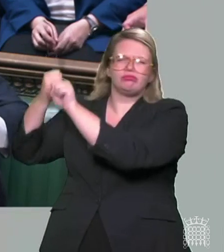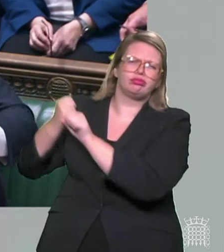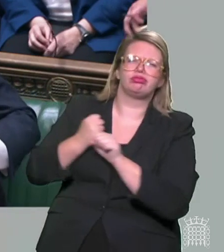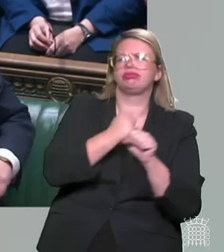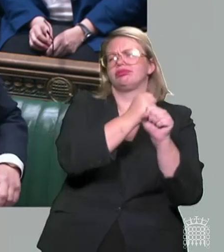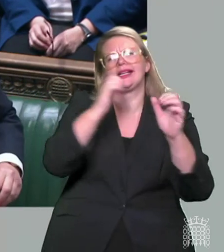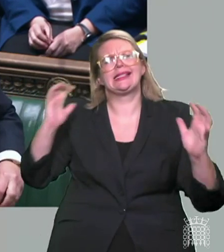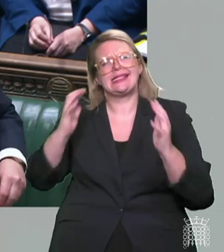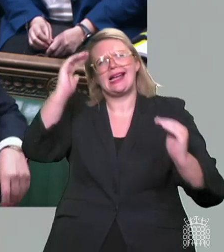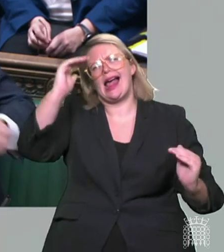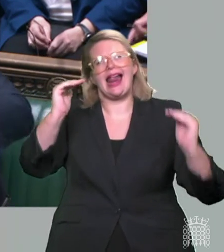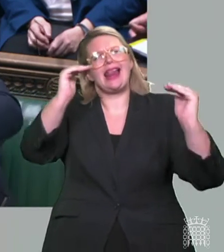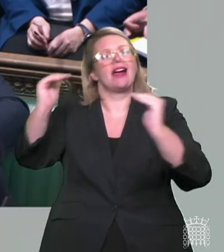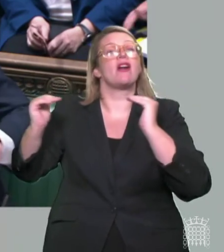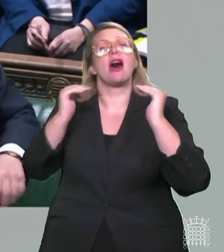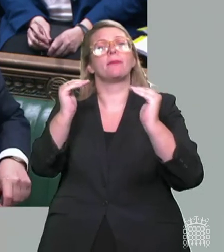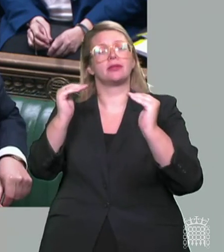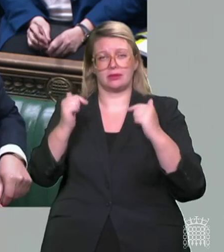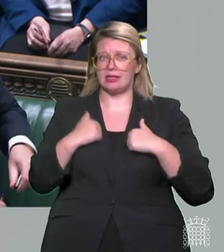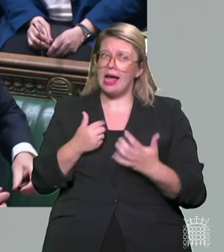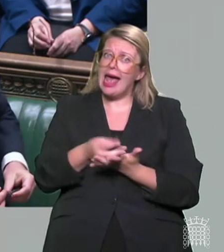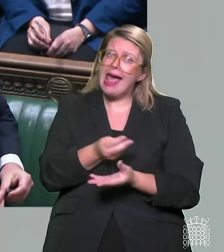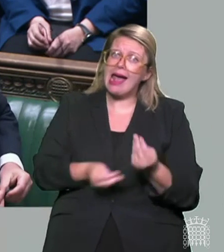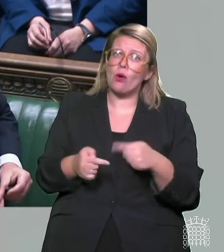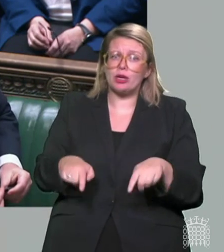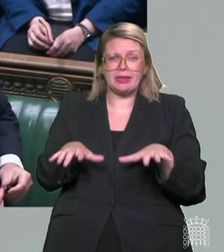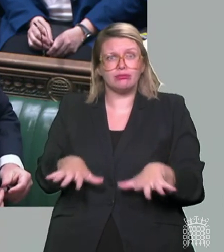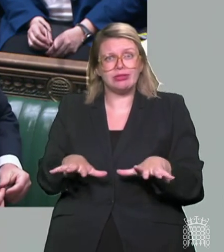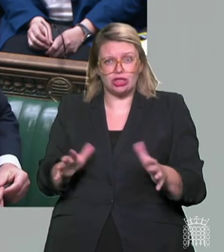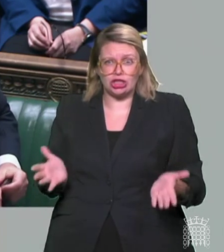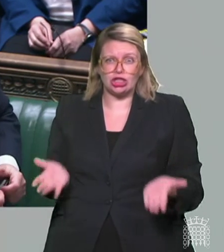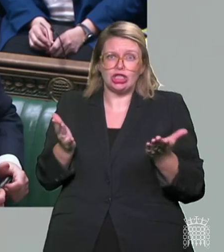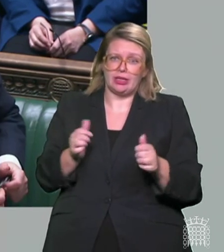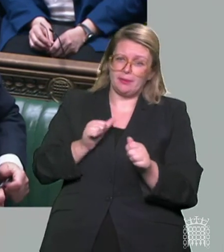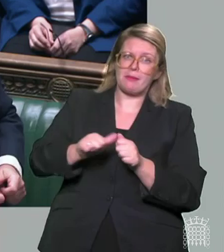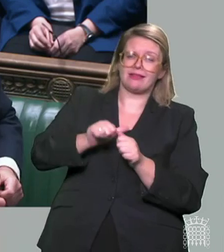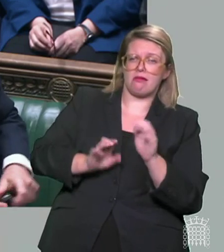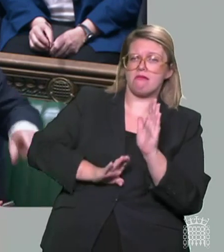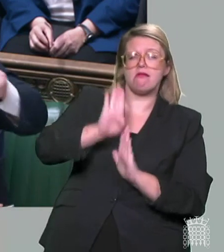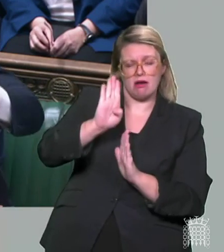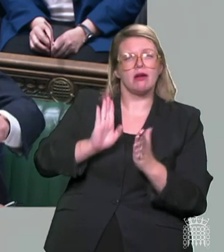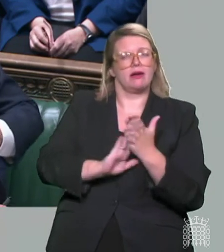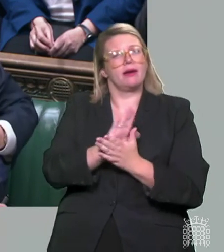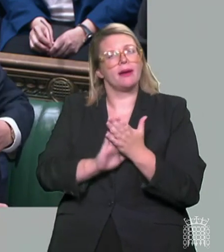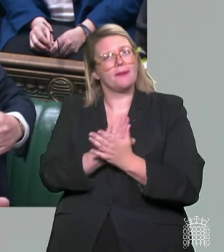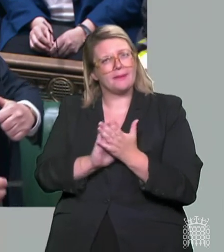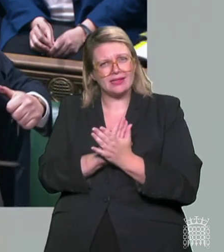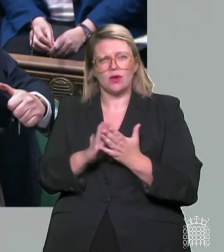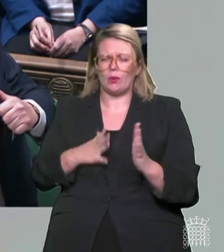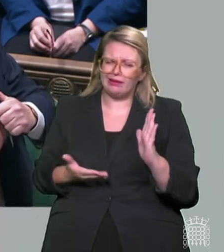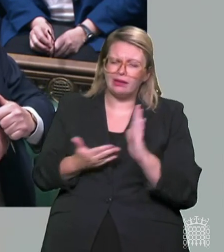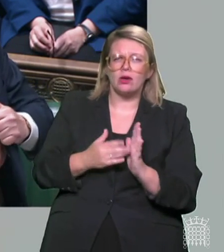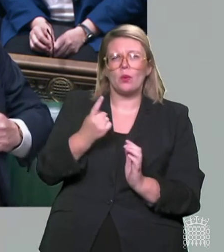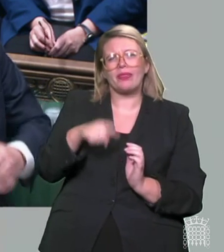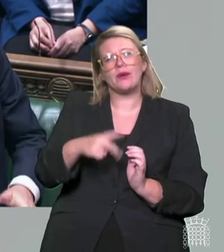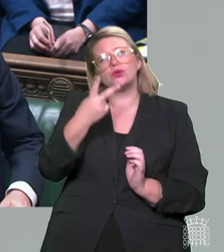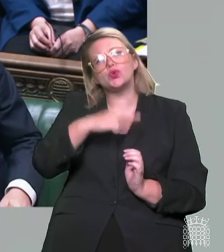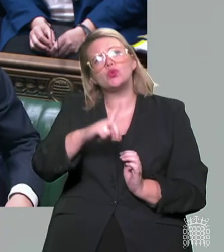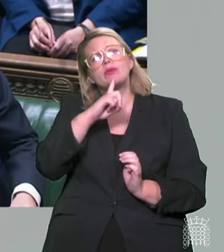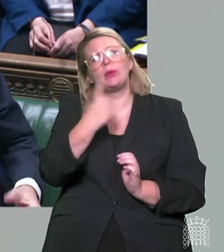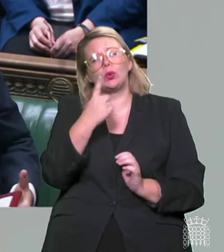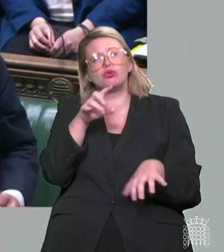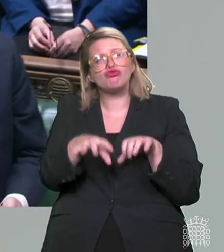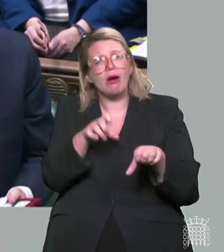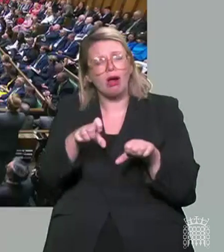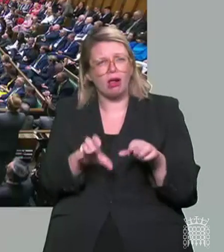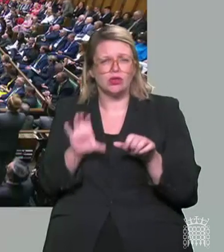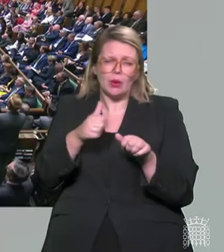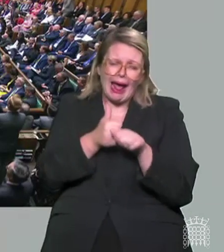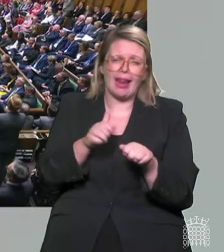Thanks to the strength of our economy, we are helping exactly the people whom the honourable Gentleman describes, with £1,200 going into their bank accounts to help them with the cost of living pressures.